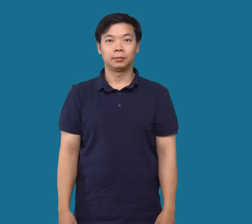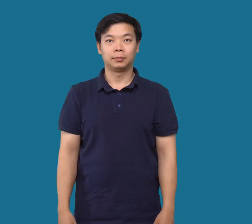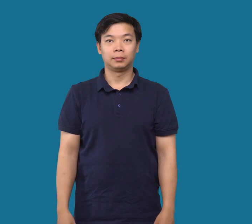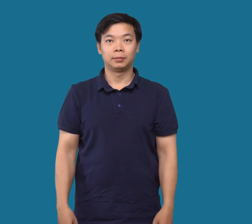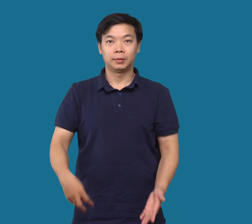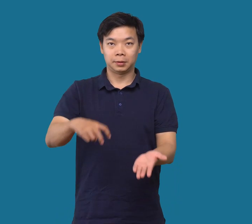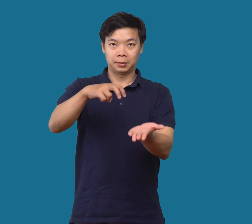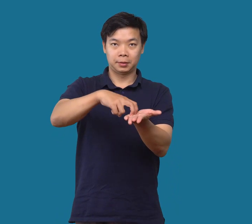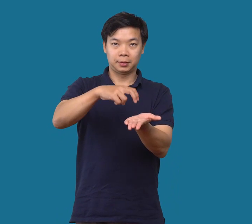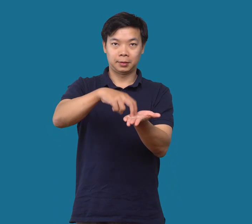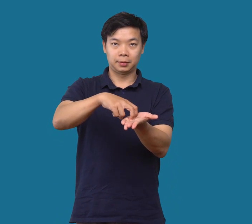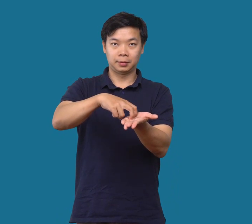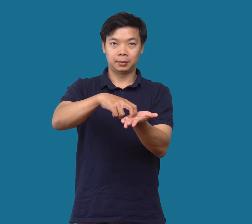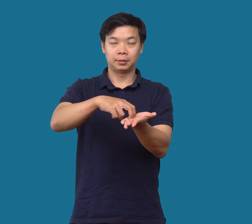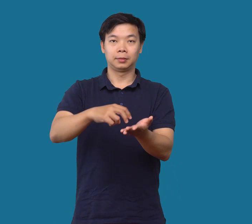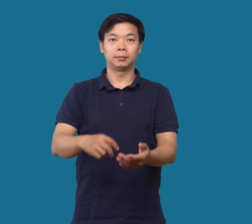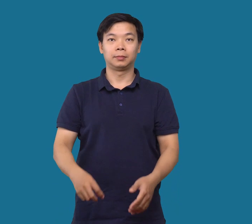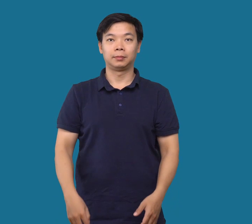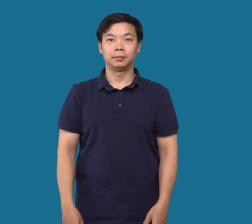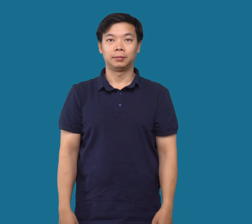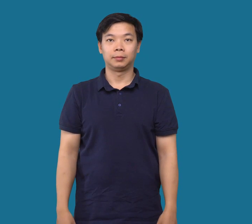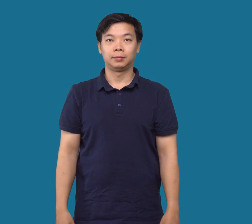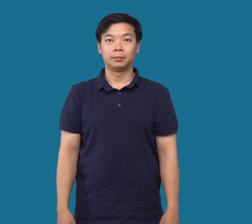chia